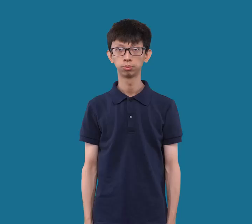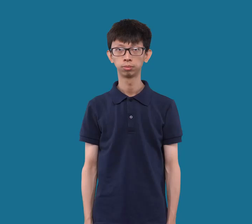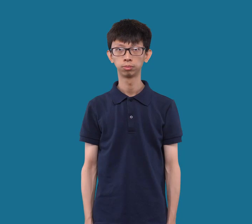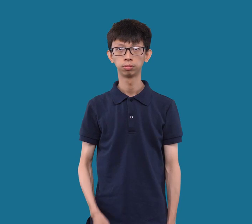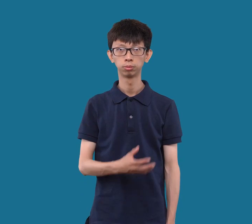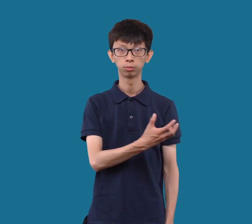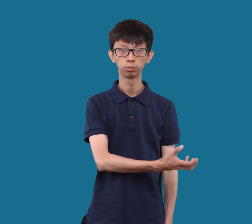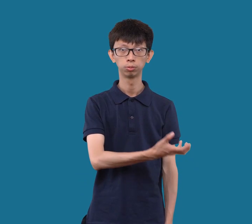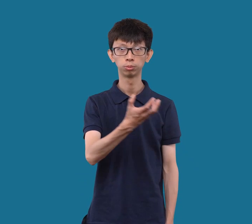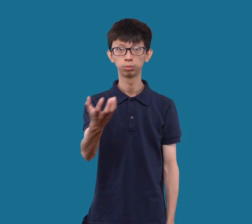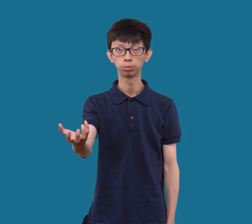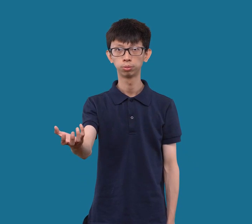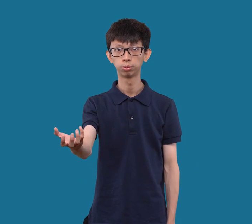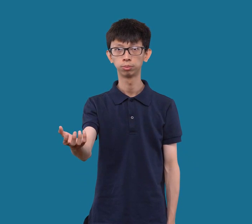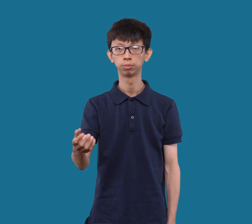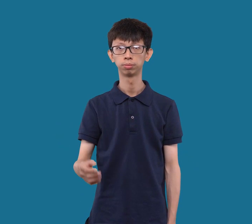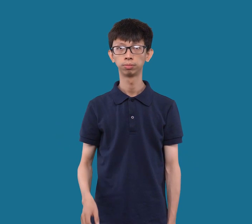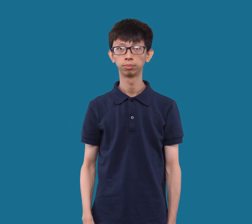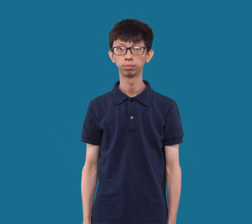chuyển đồ